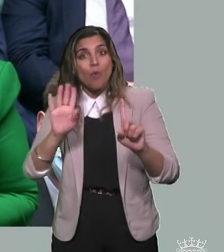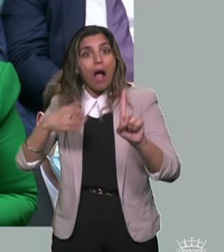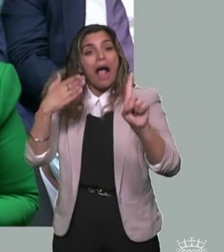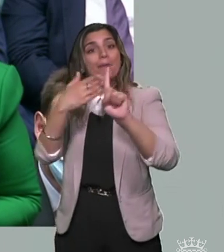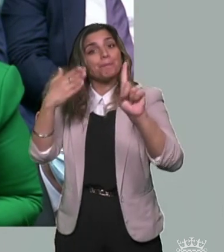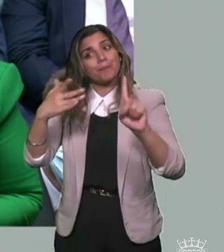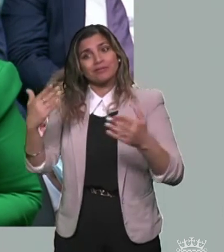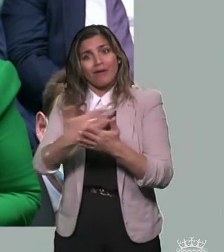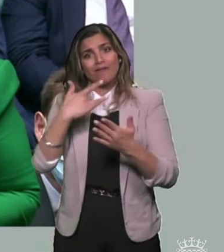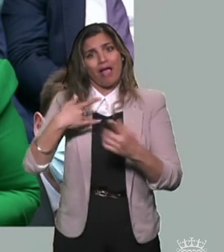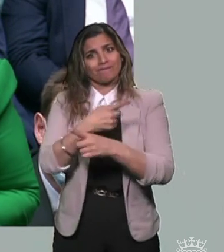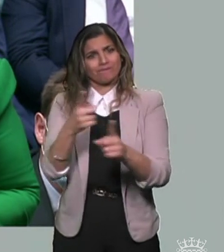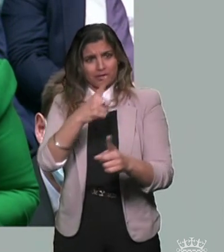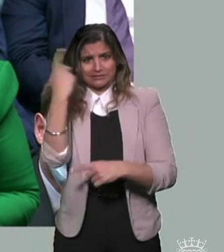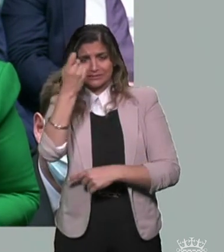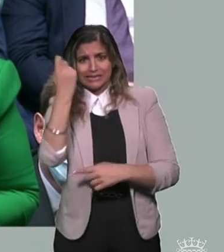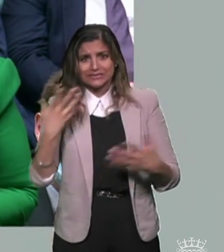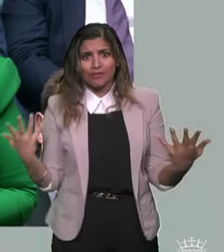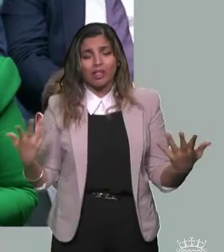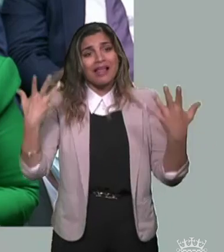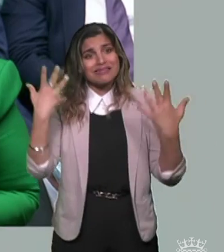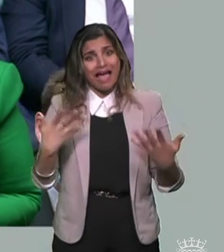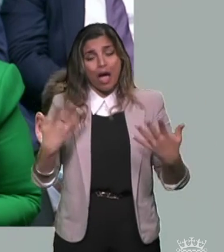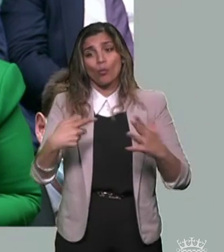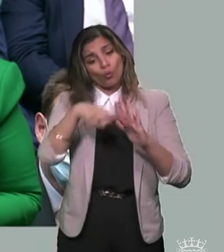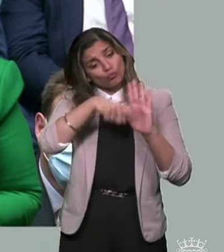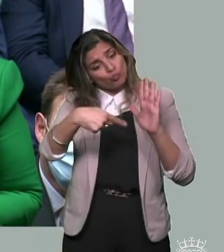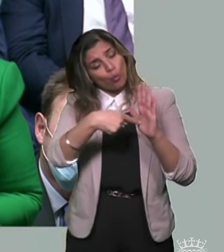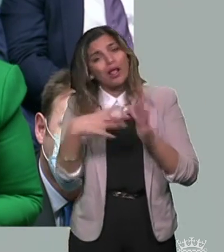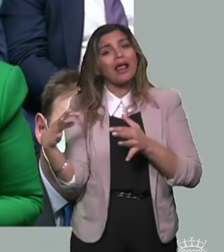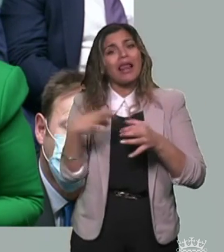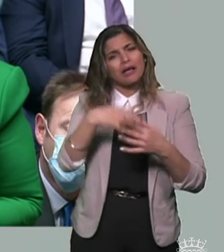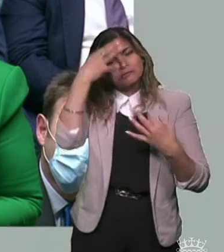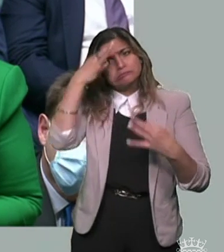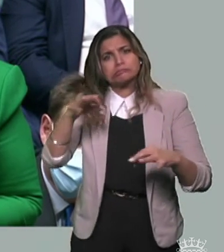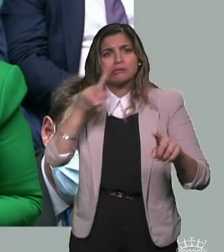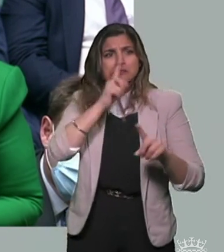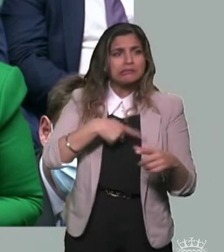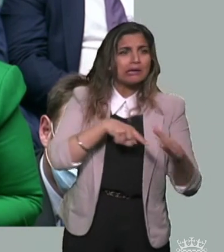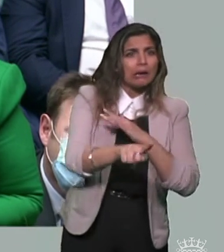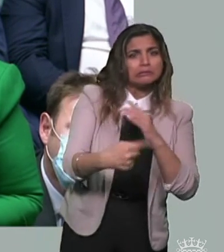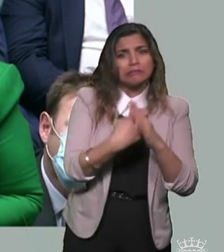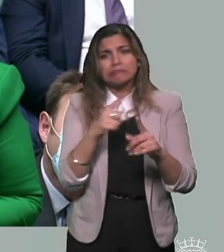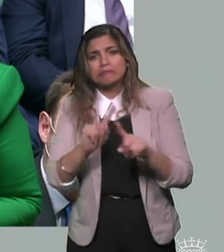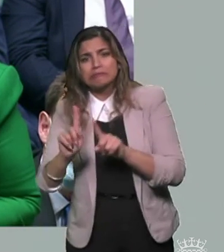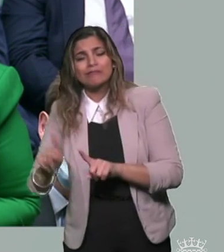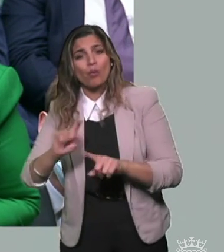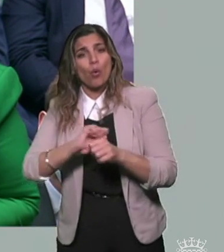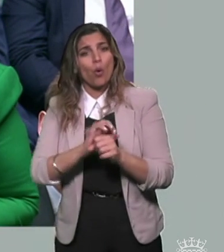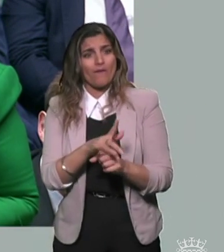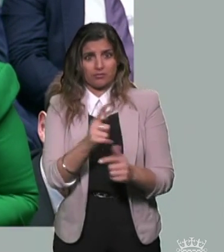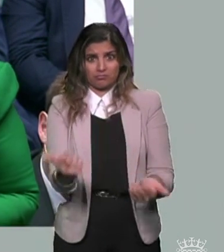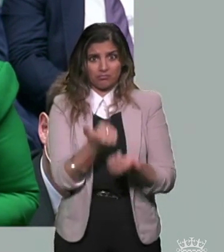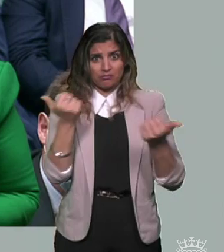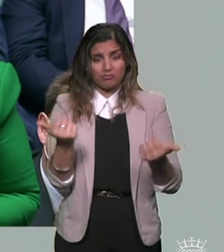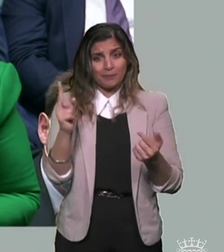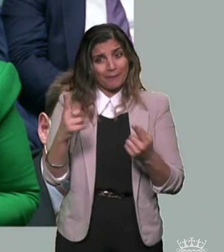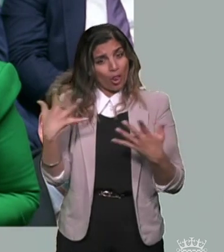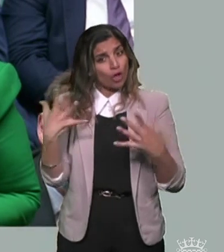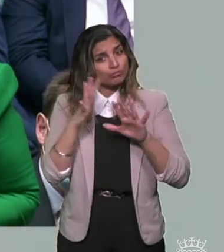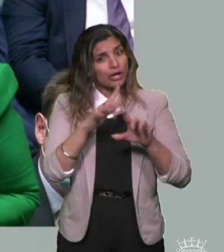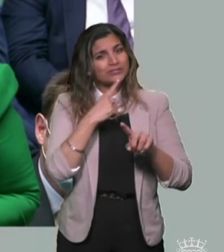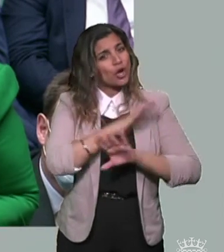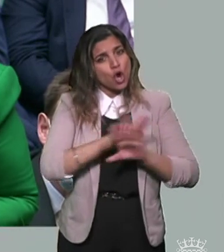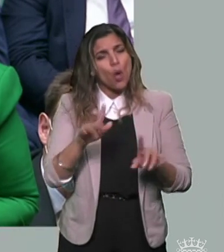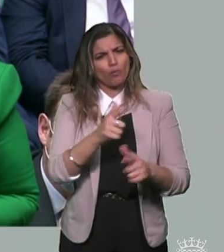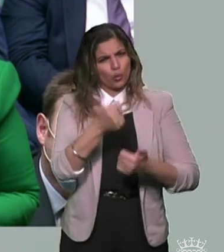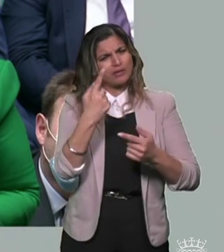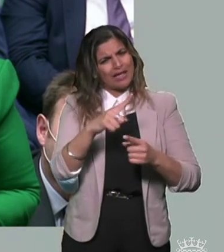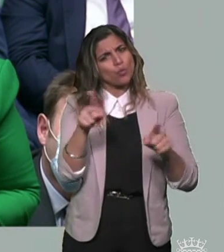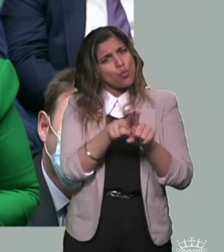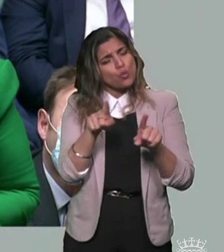He has now lifted covid restrictions against huge pressure not to do so, and he has got the economy back on track.